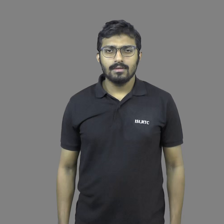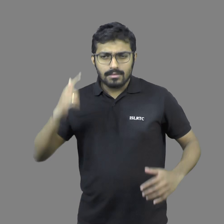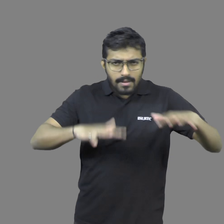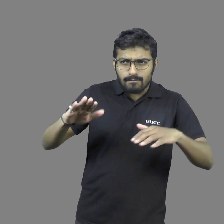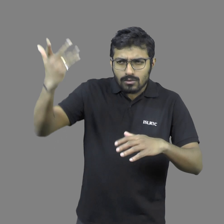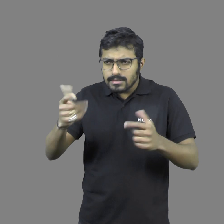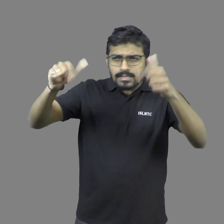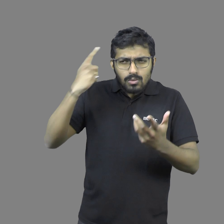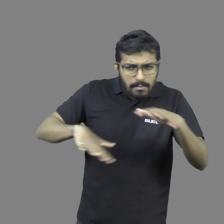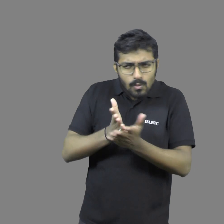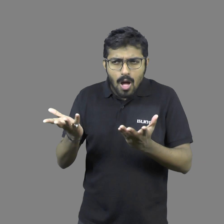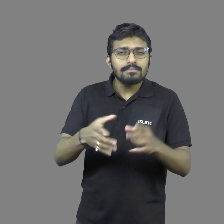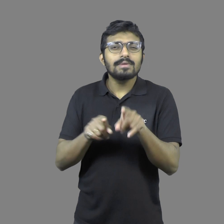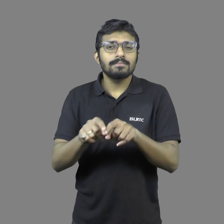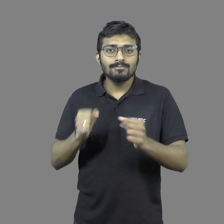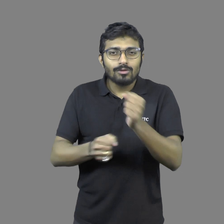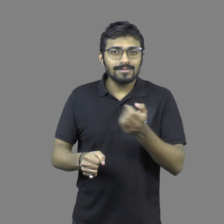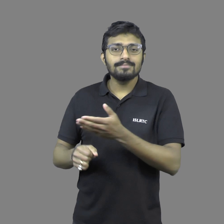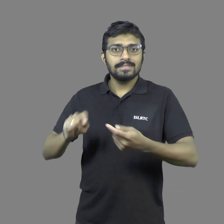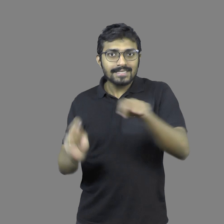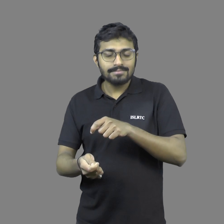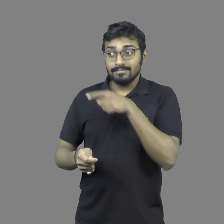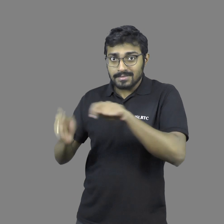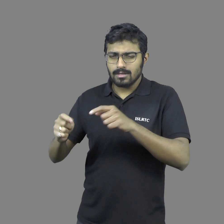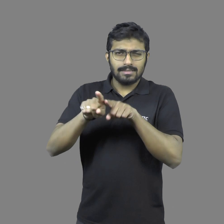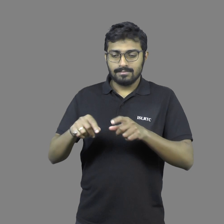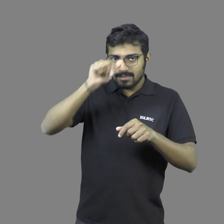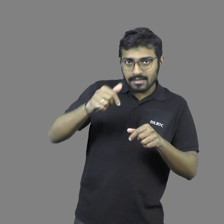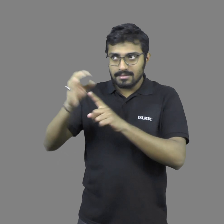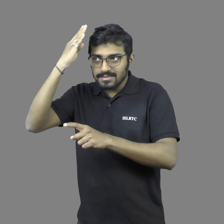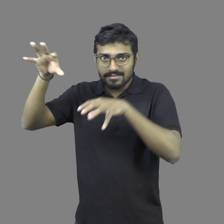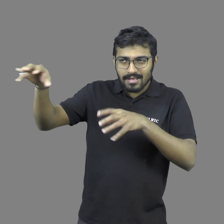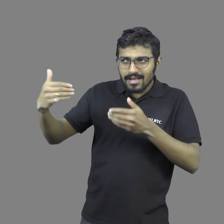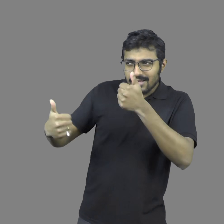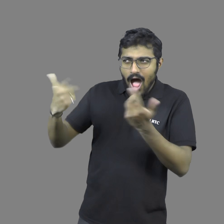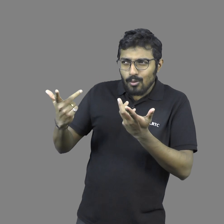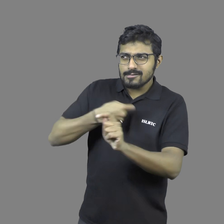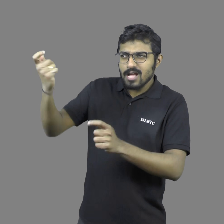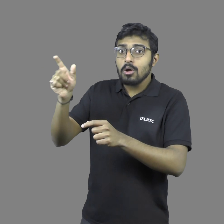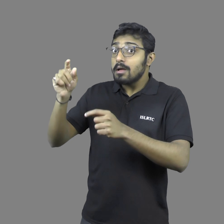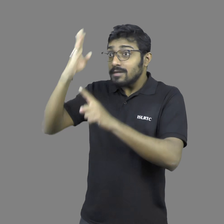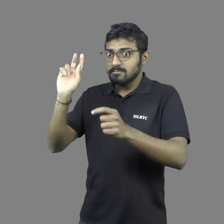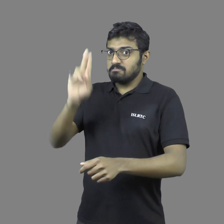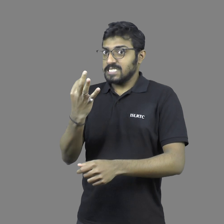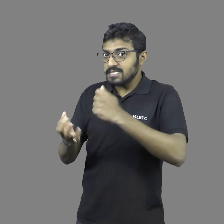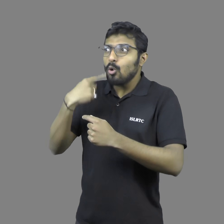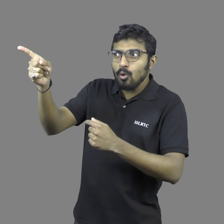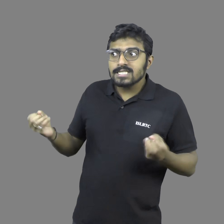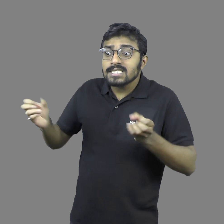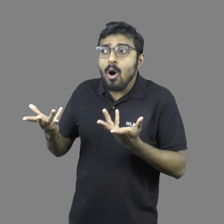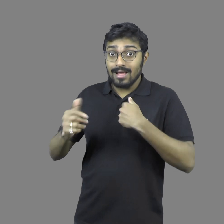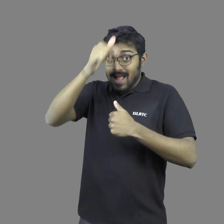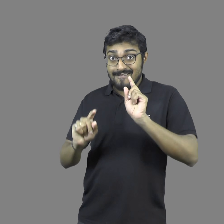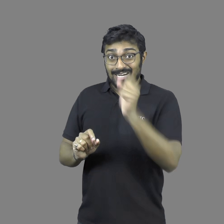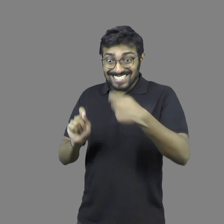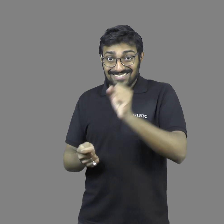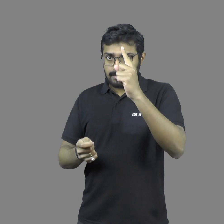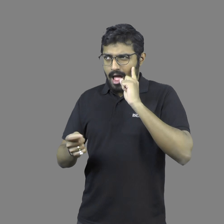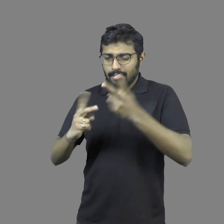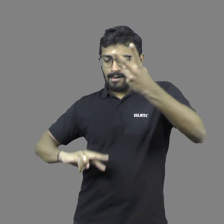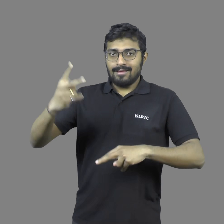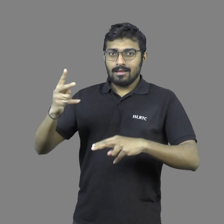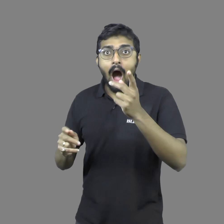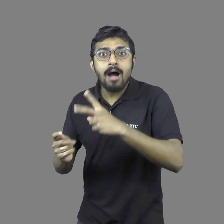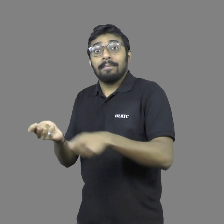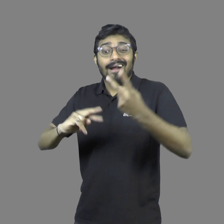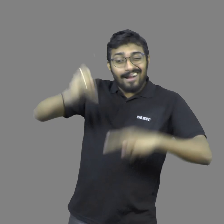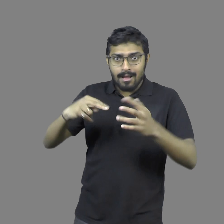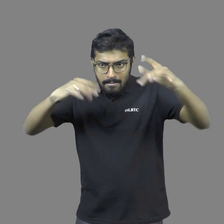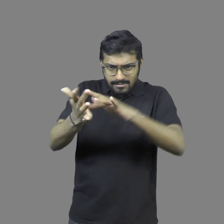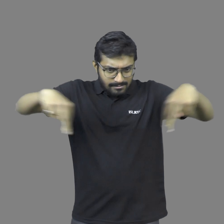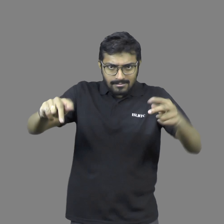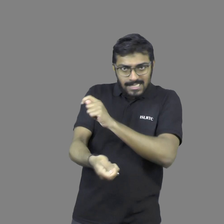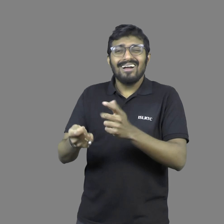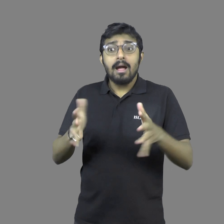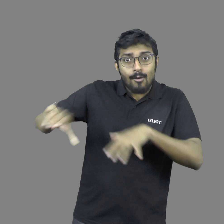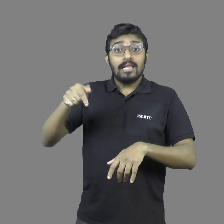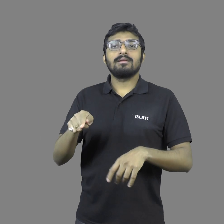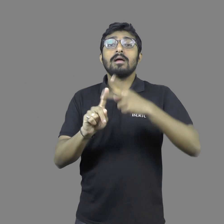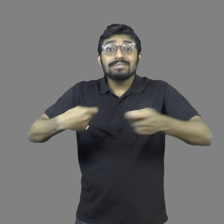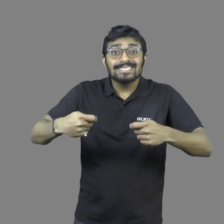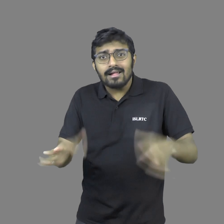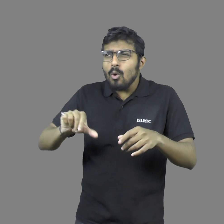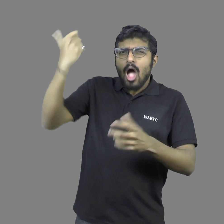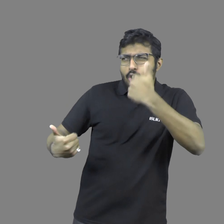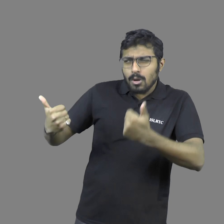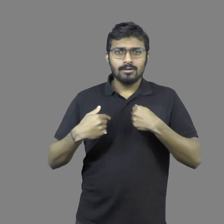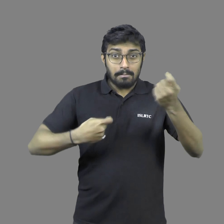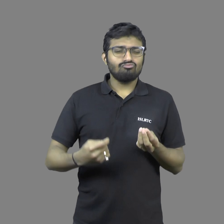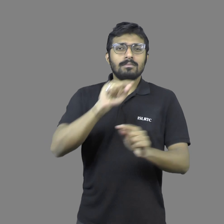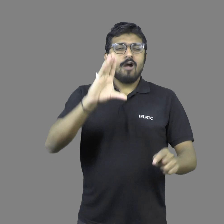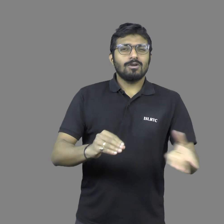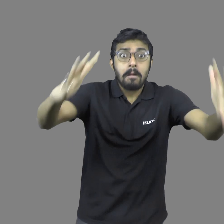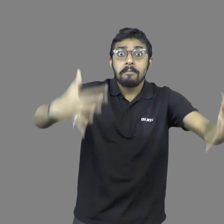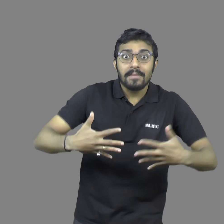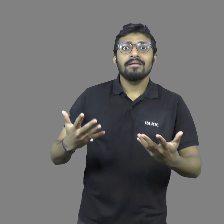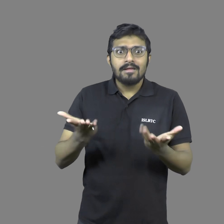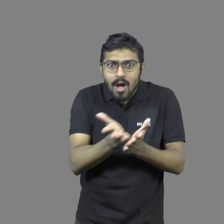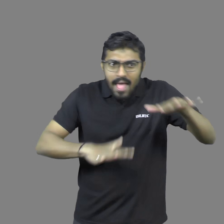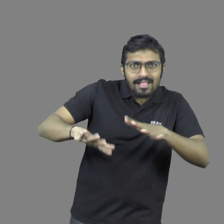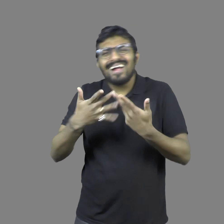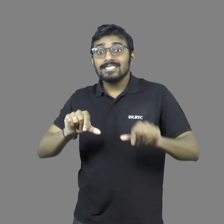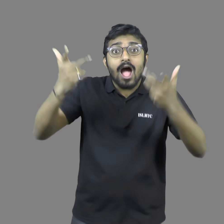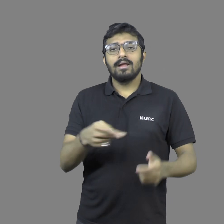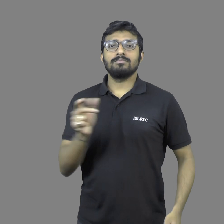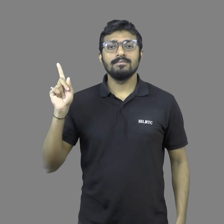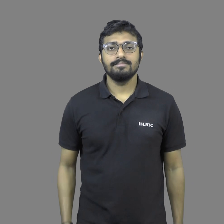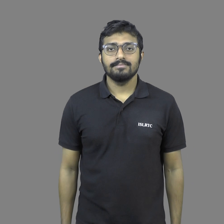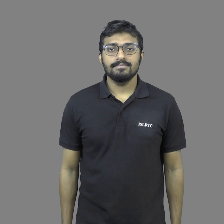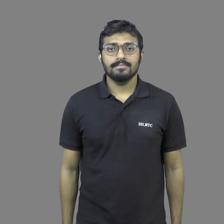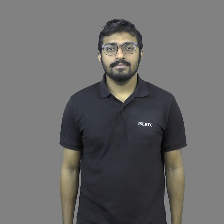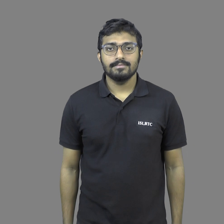Game Plan Strategy Blueprint